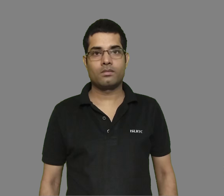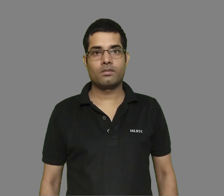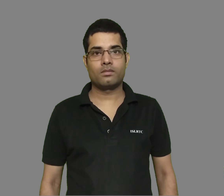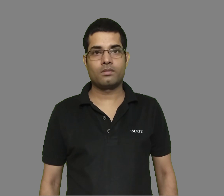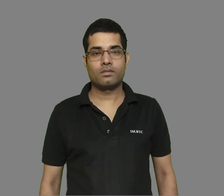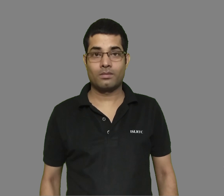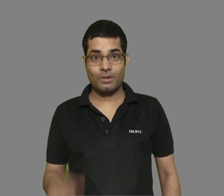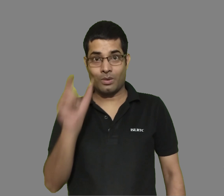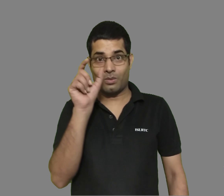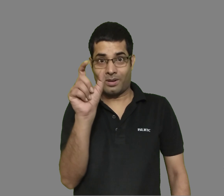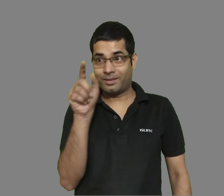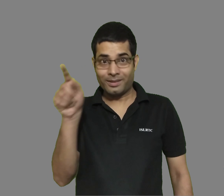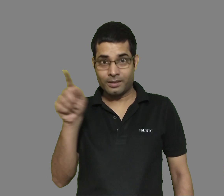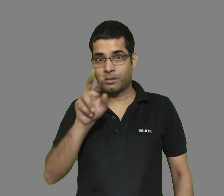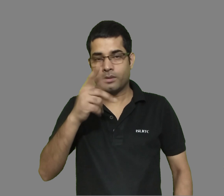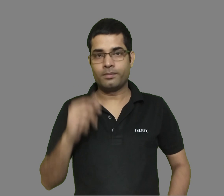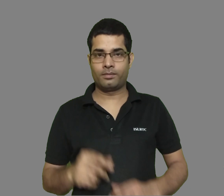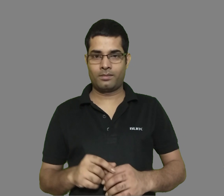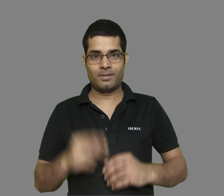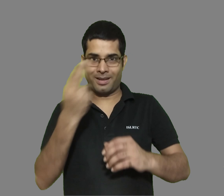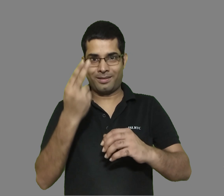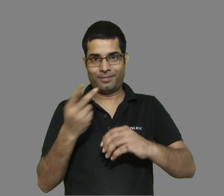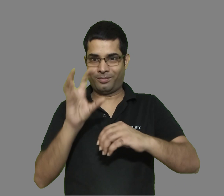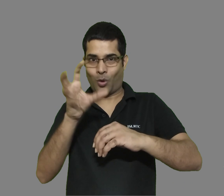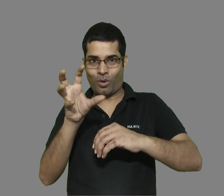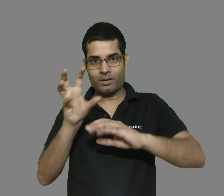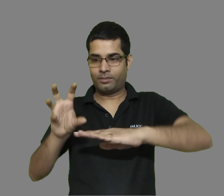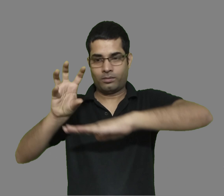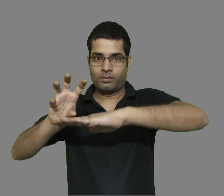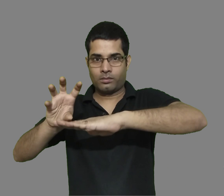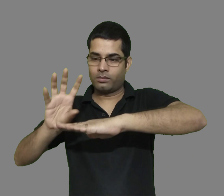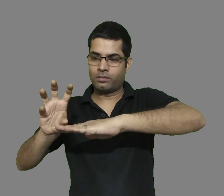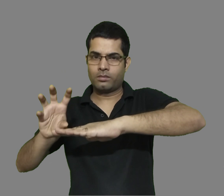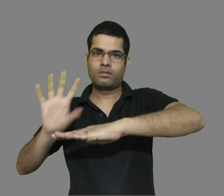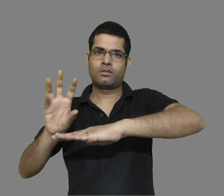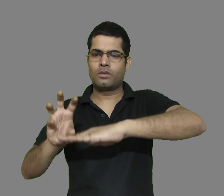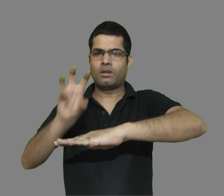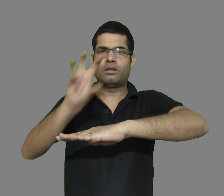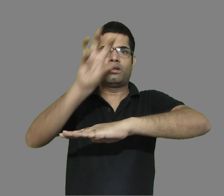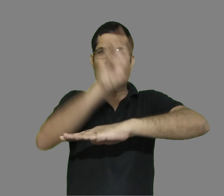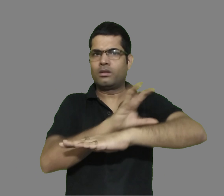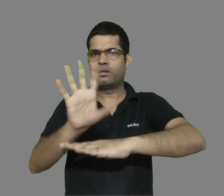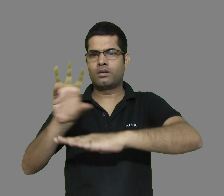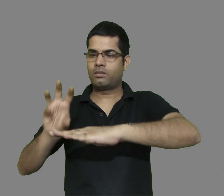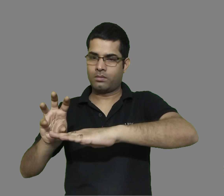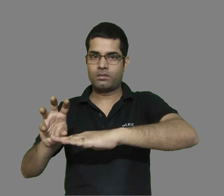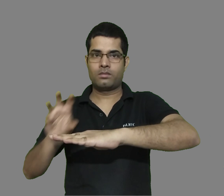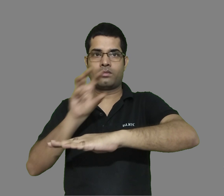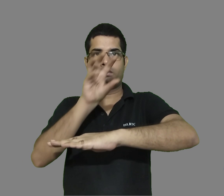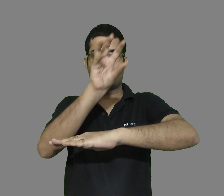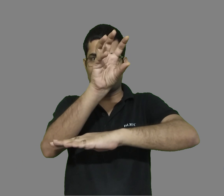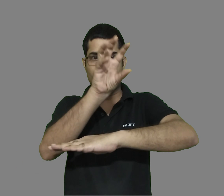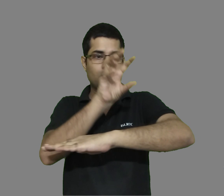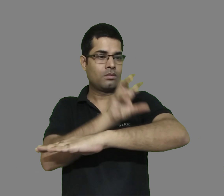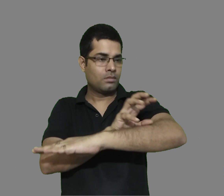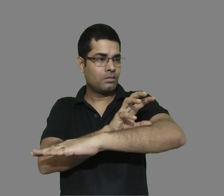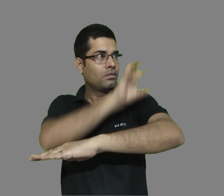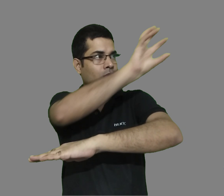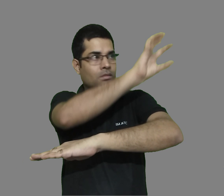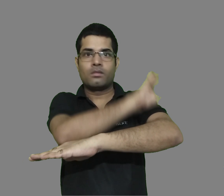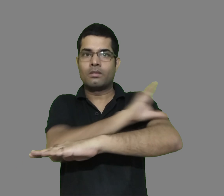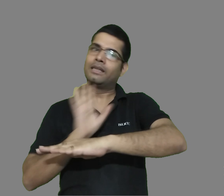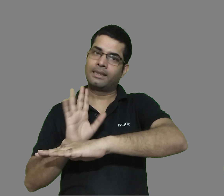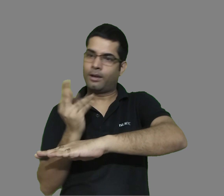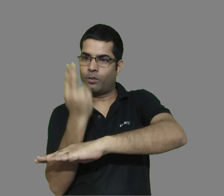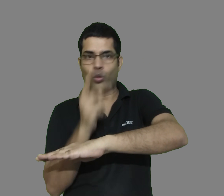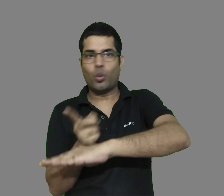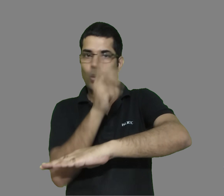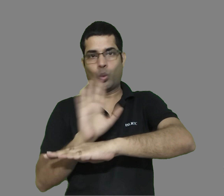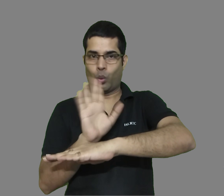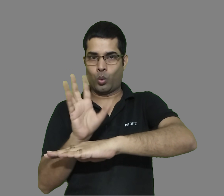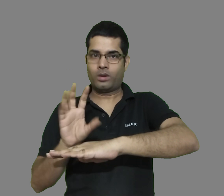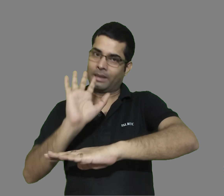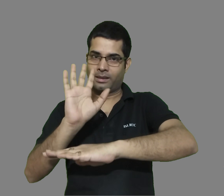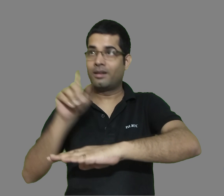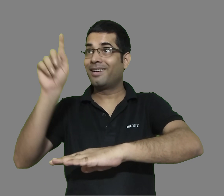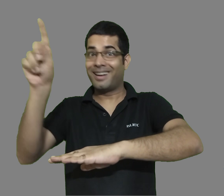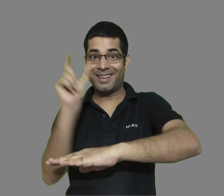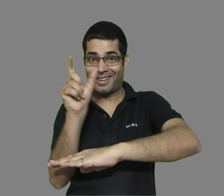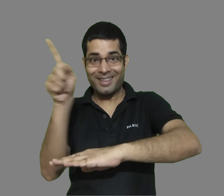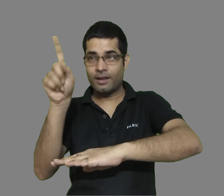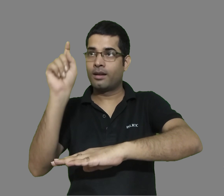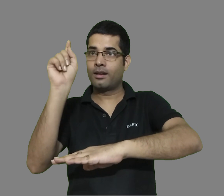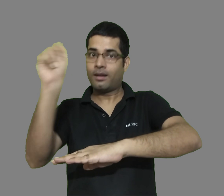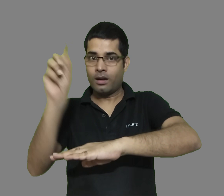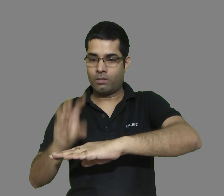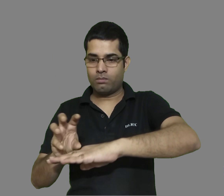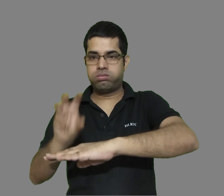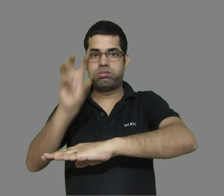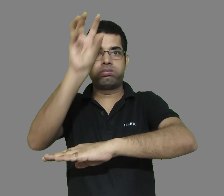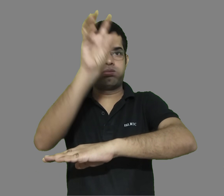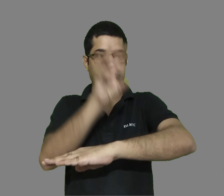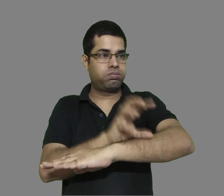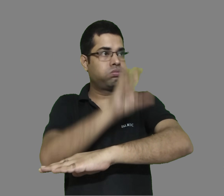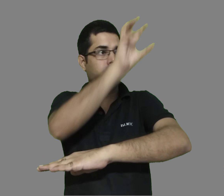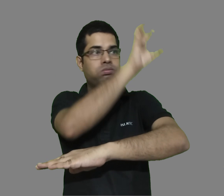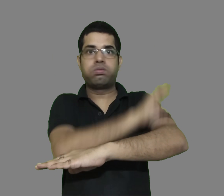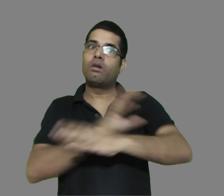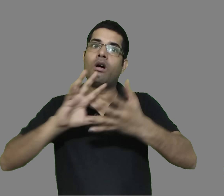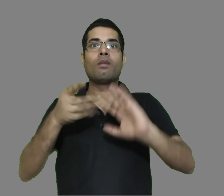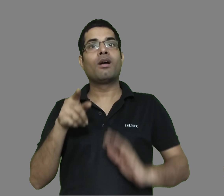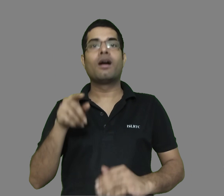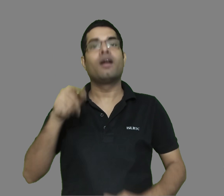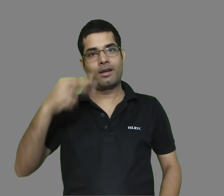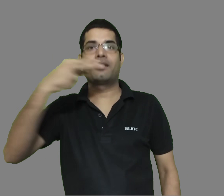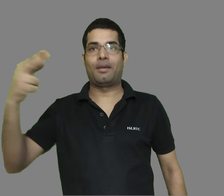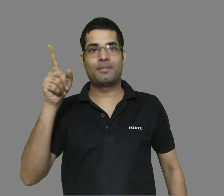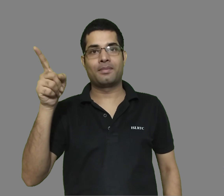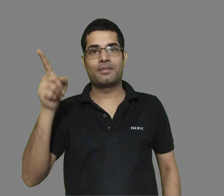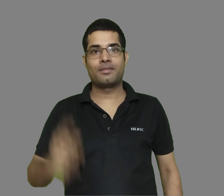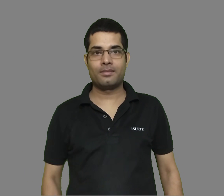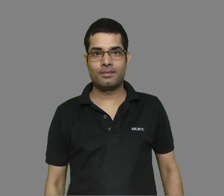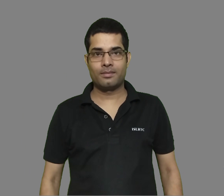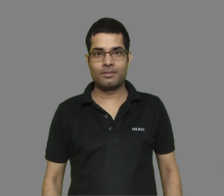Tweening